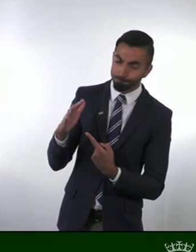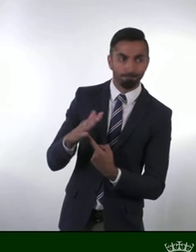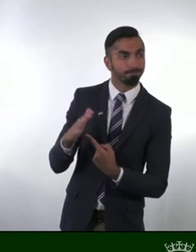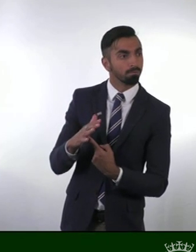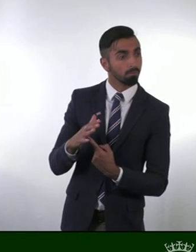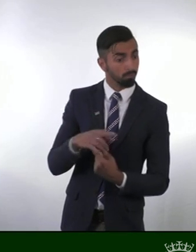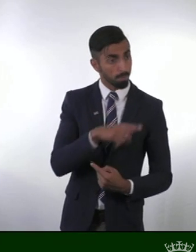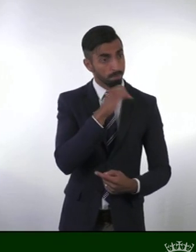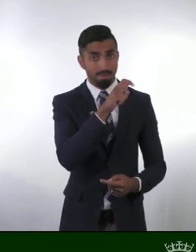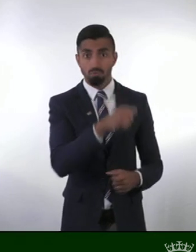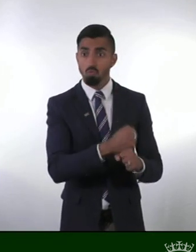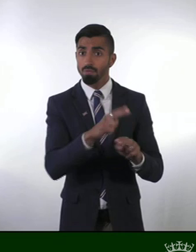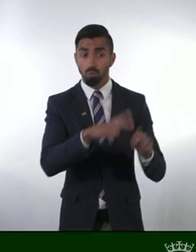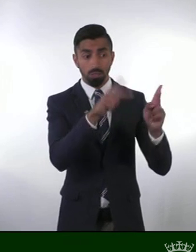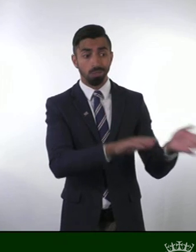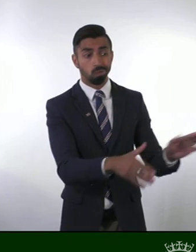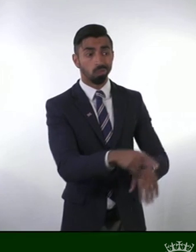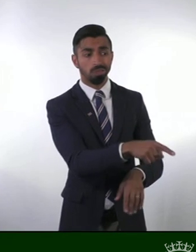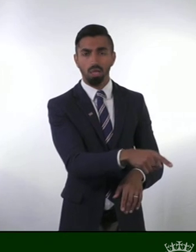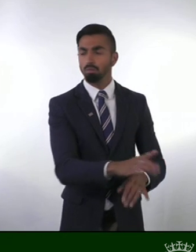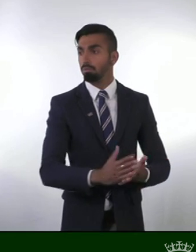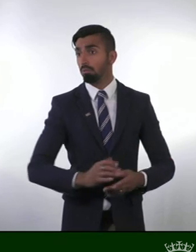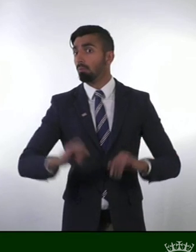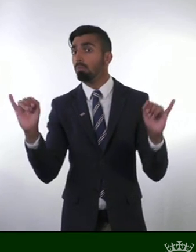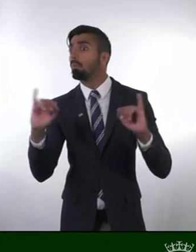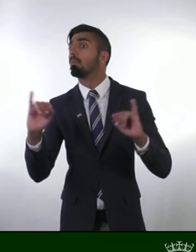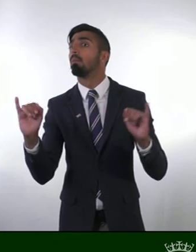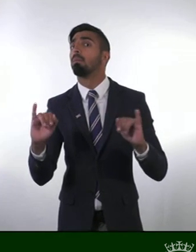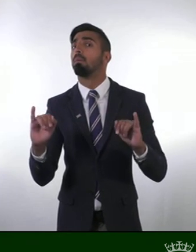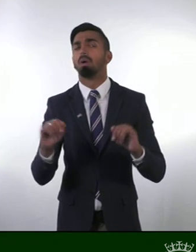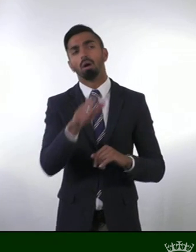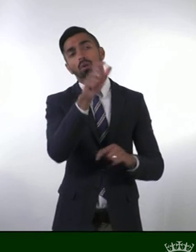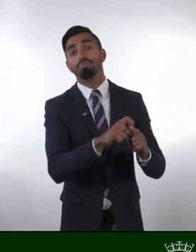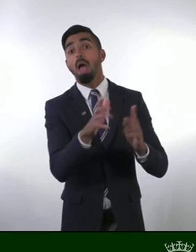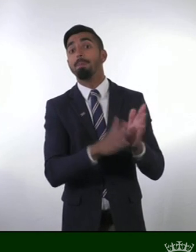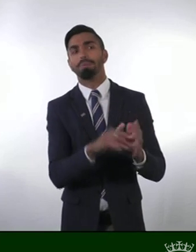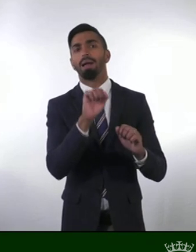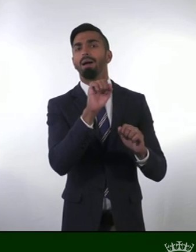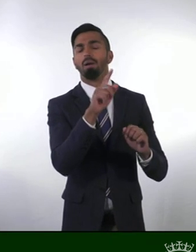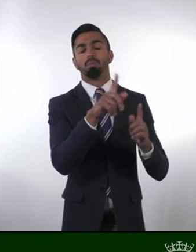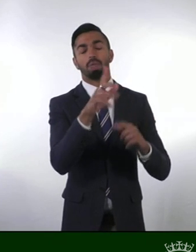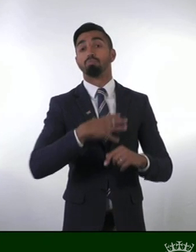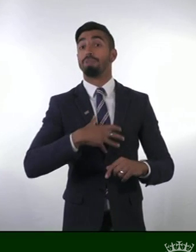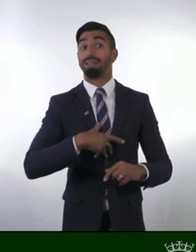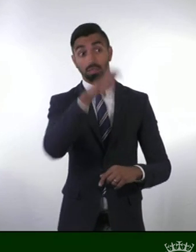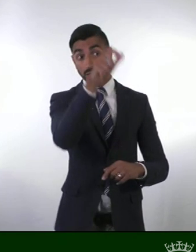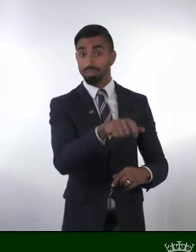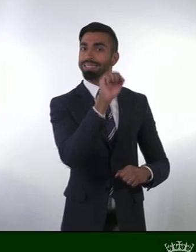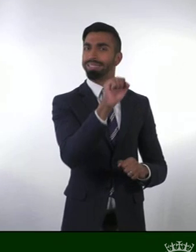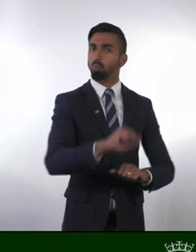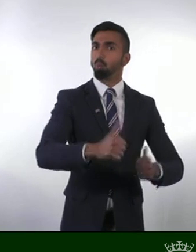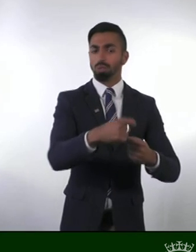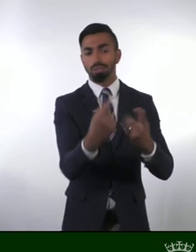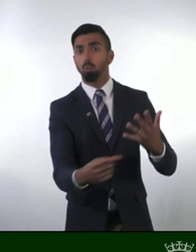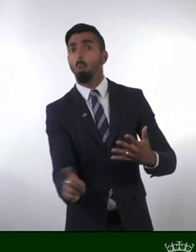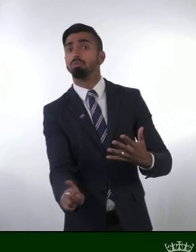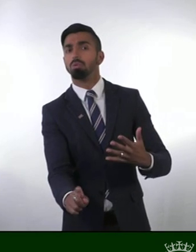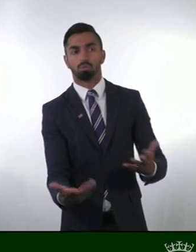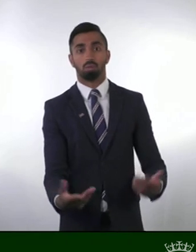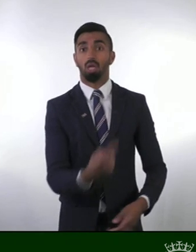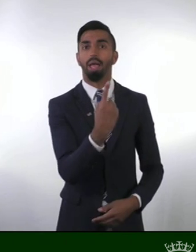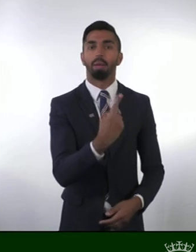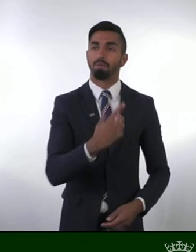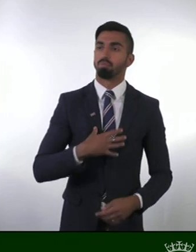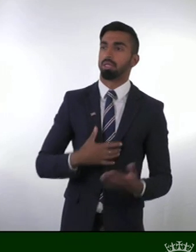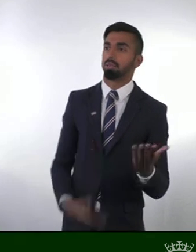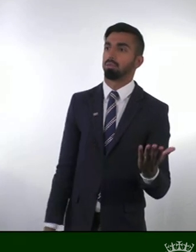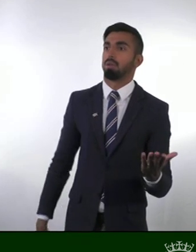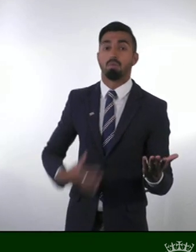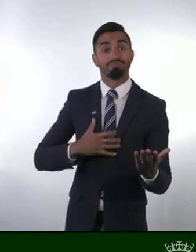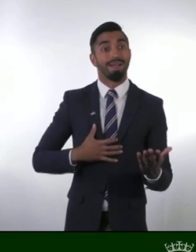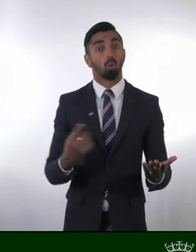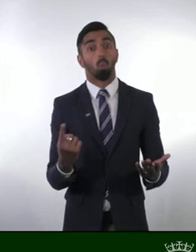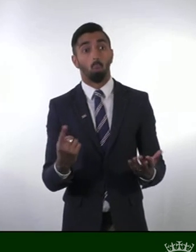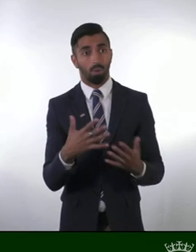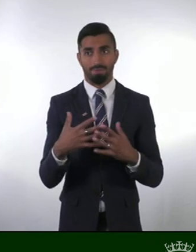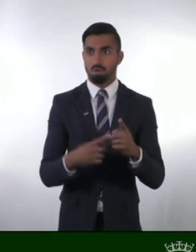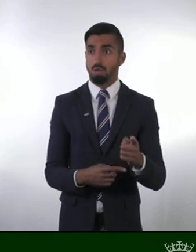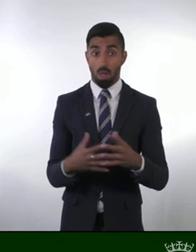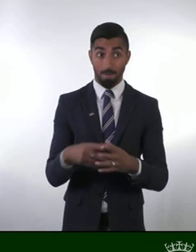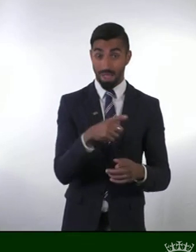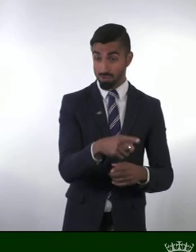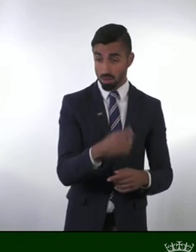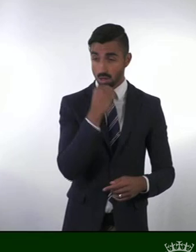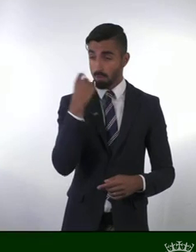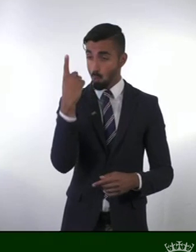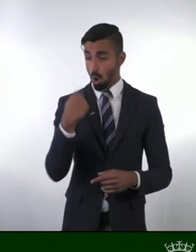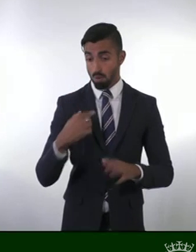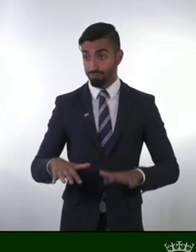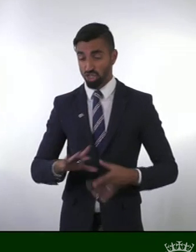As for the qualities of Mr Trump, let me say that, among many other things, he is President of the United States, which is our most important ally in the world today.